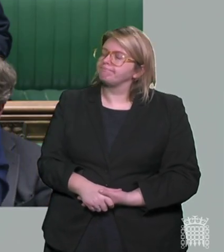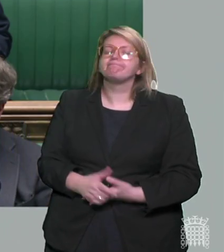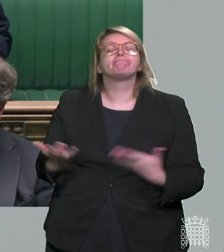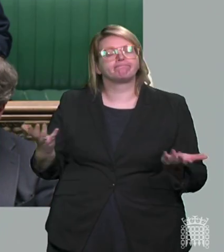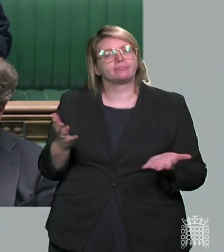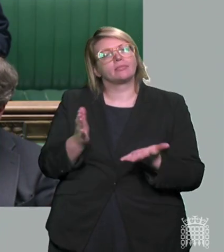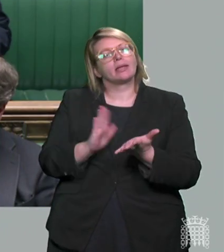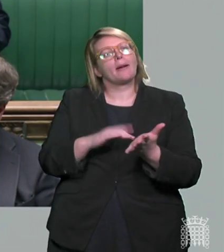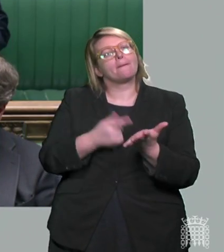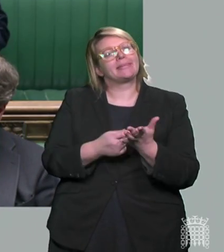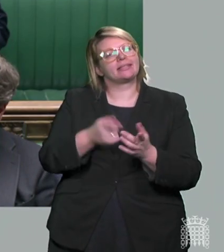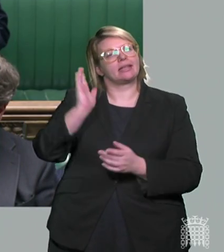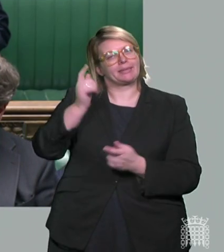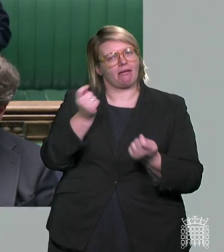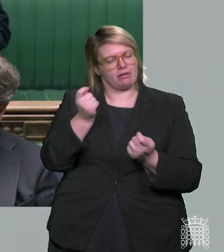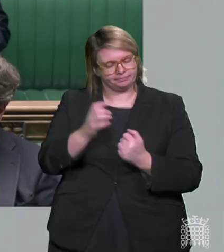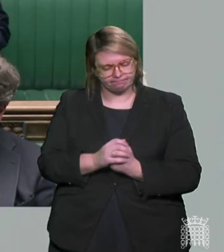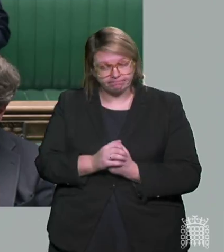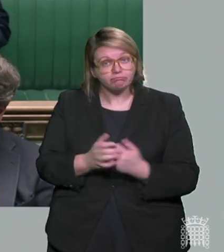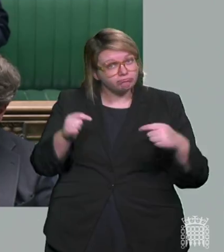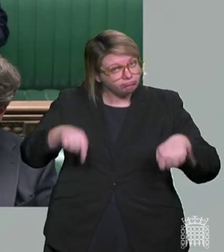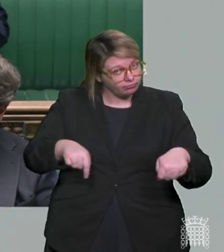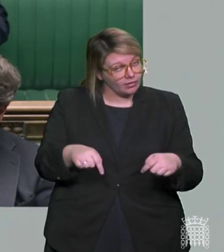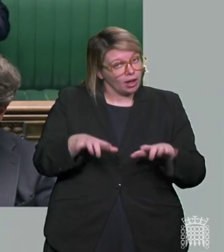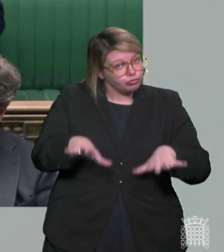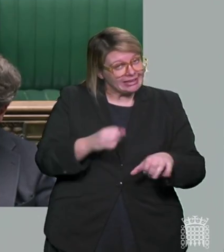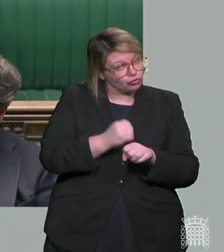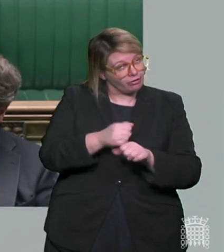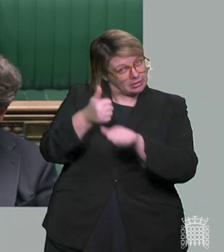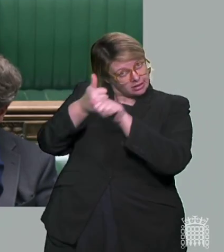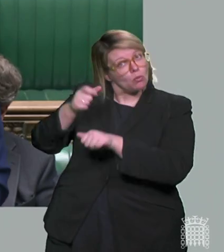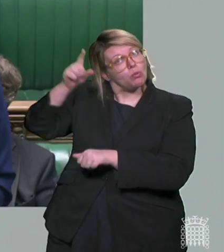This Government provide wide-ranging support to Scotland’s fishing industry.